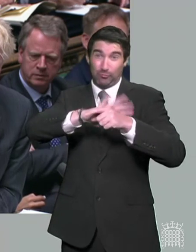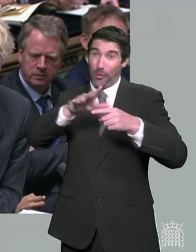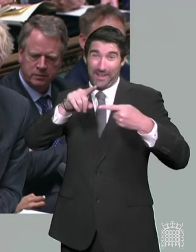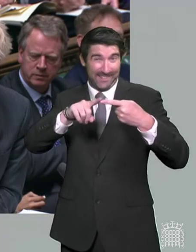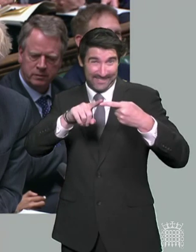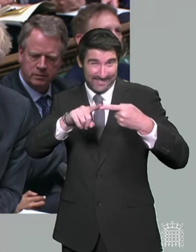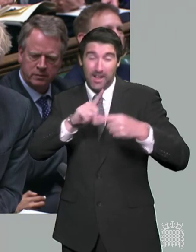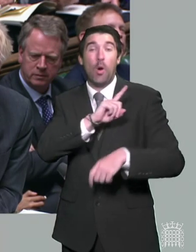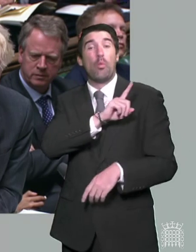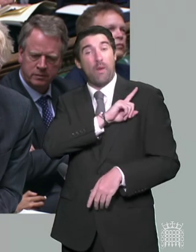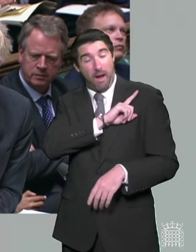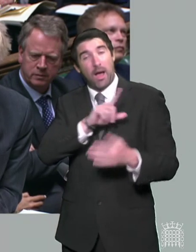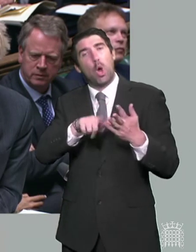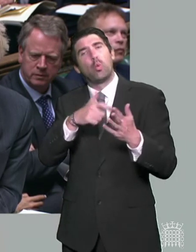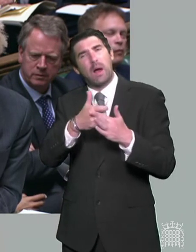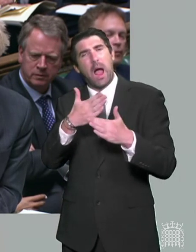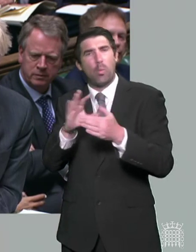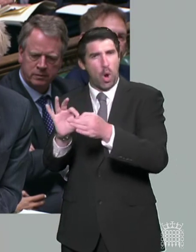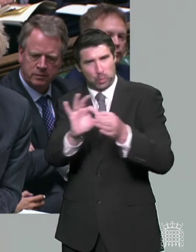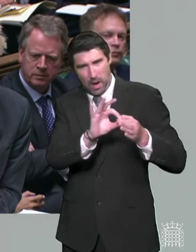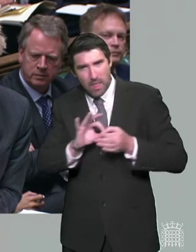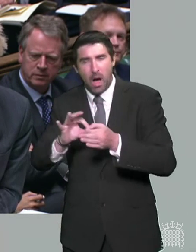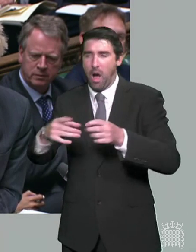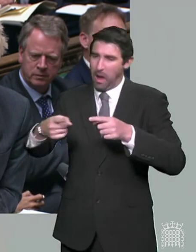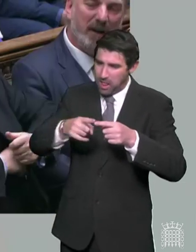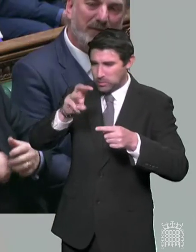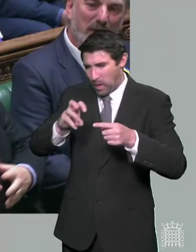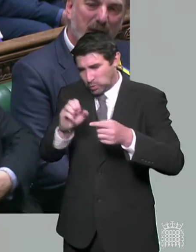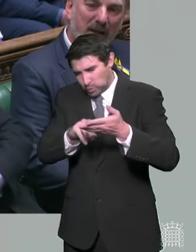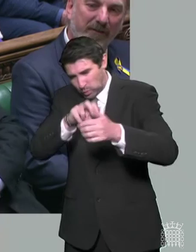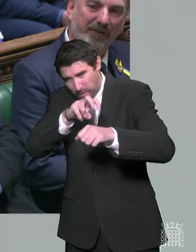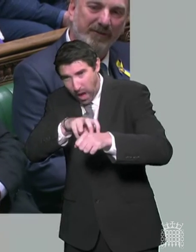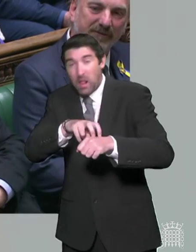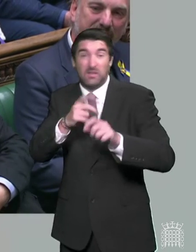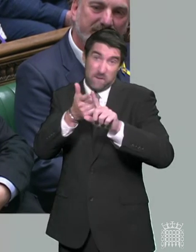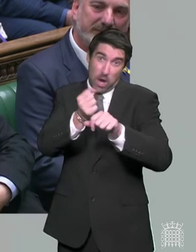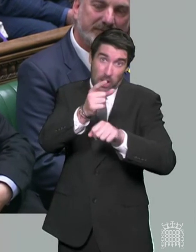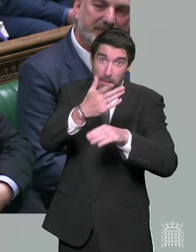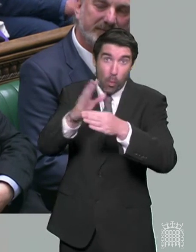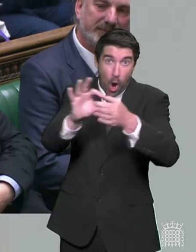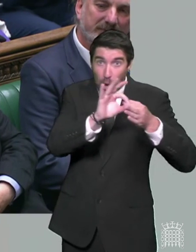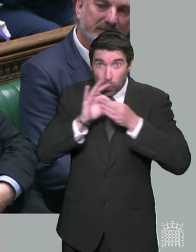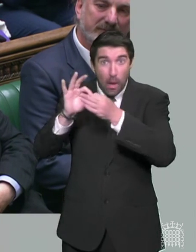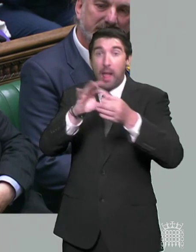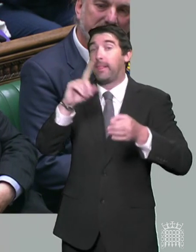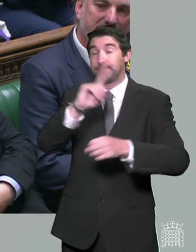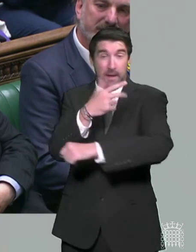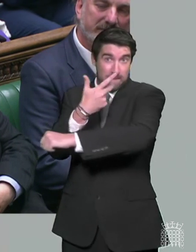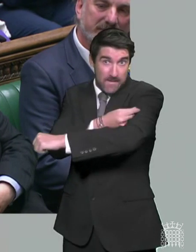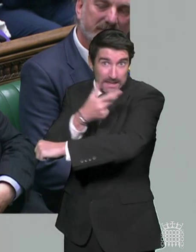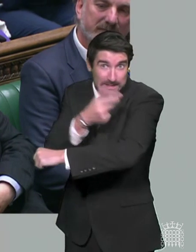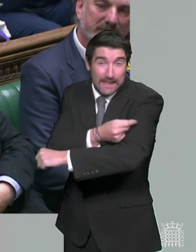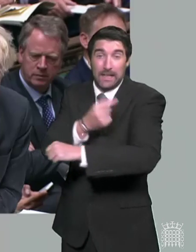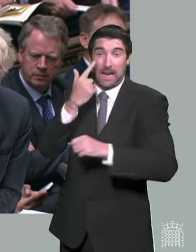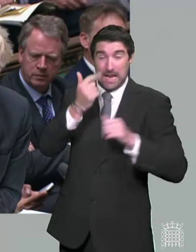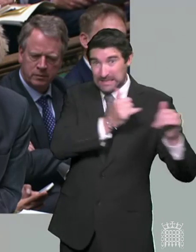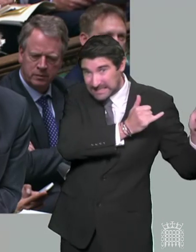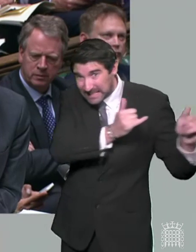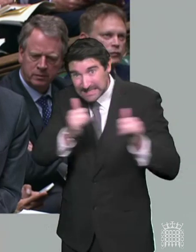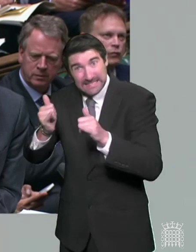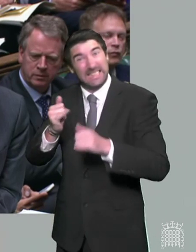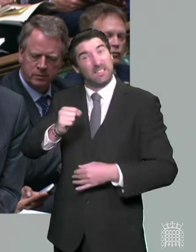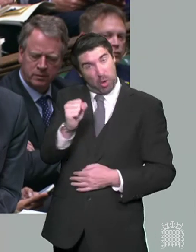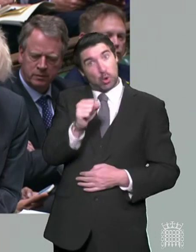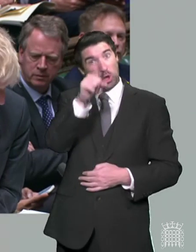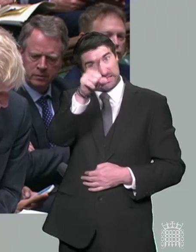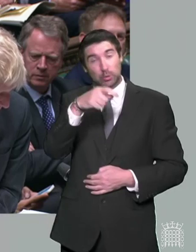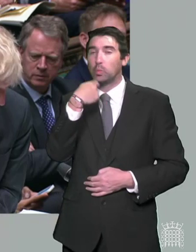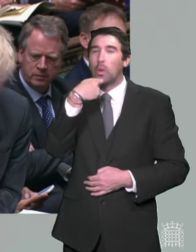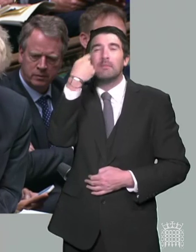That was because of the UK working well together, as the right honourable Gentleman will remember, on the vaccine roll-out and on the testing, on which Scotland and the rest of the country co-operated brilliantly.